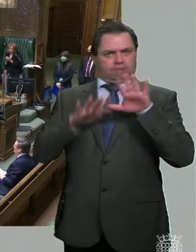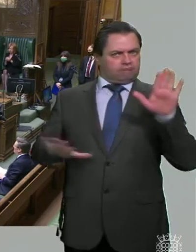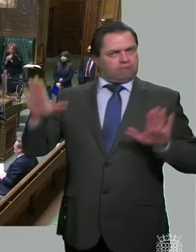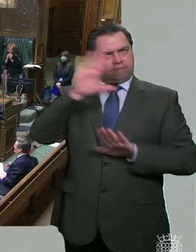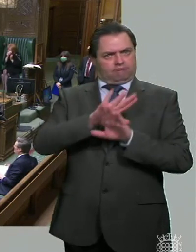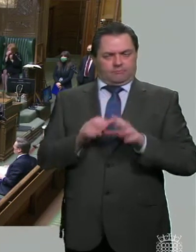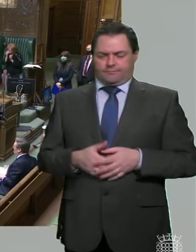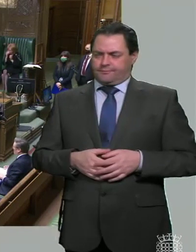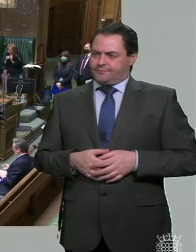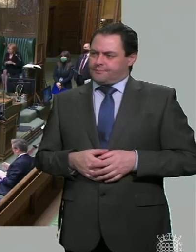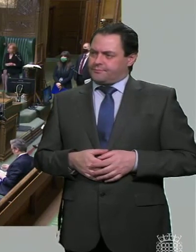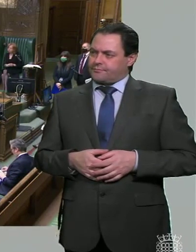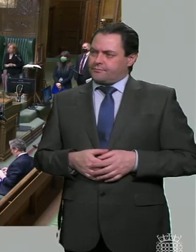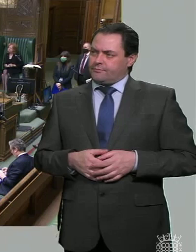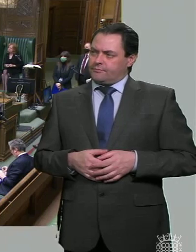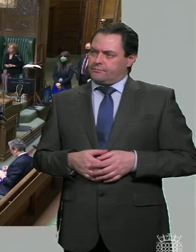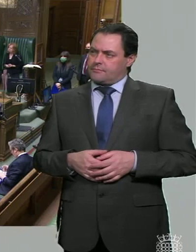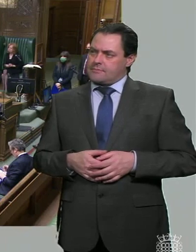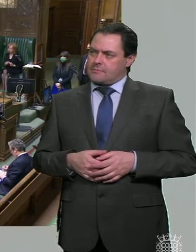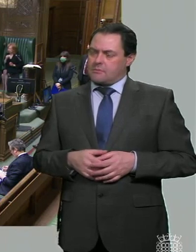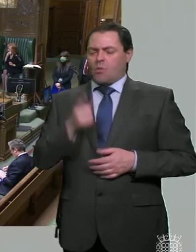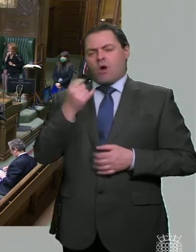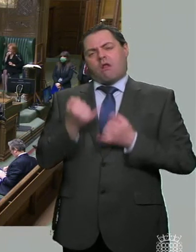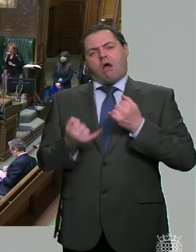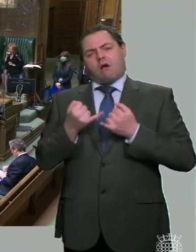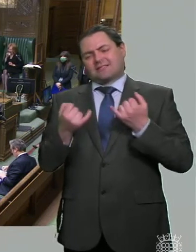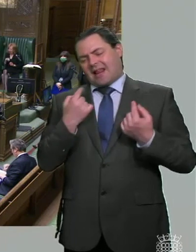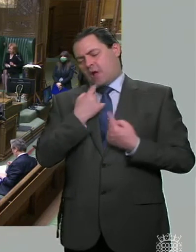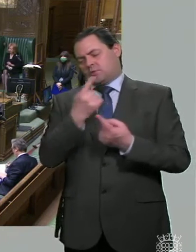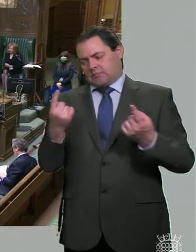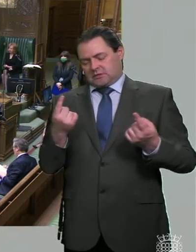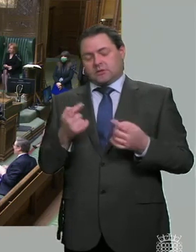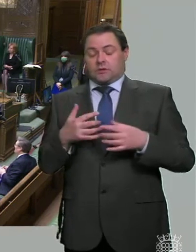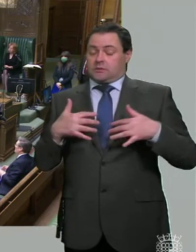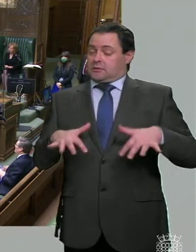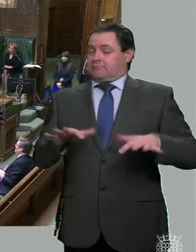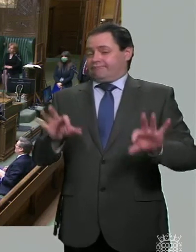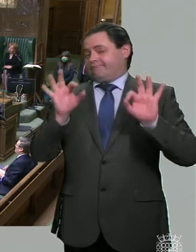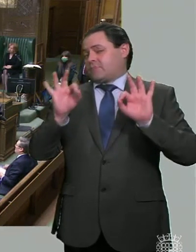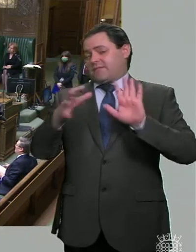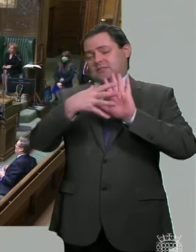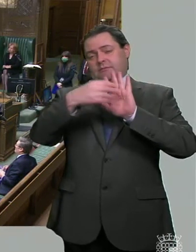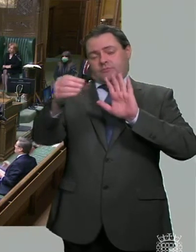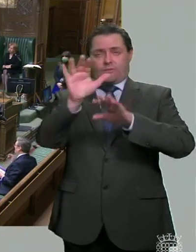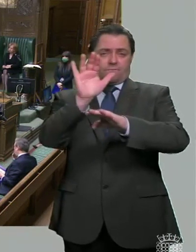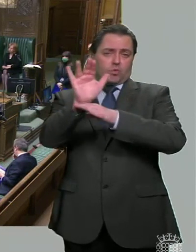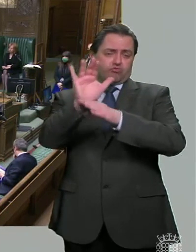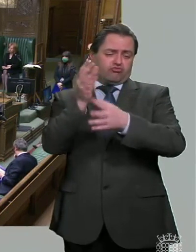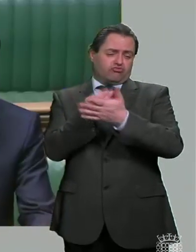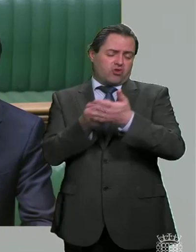I have one final announcement that exemplifies the future economy.